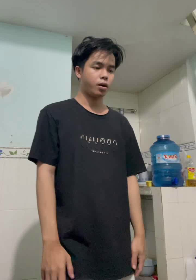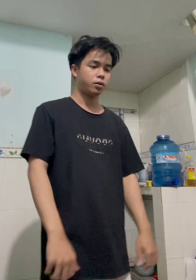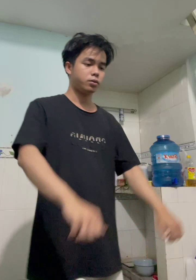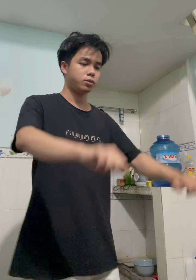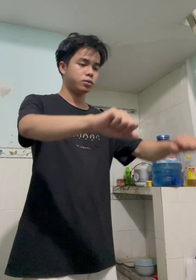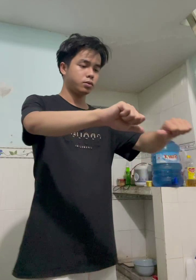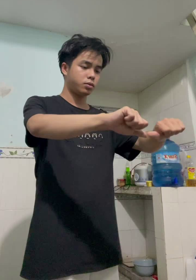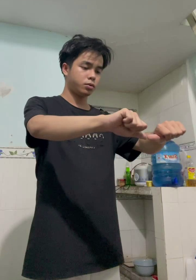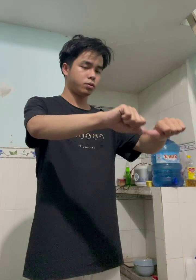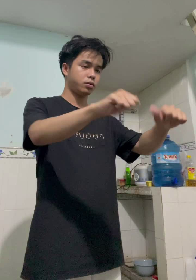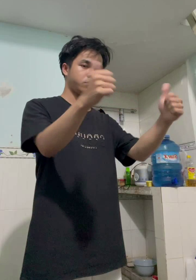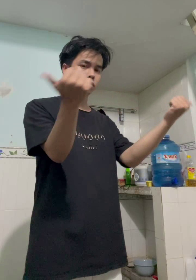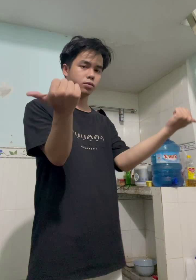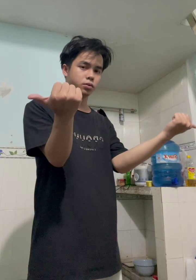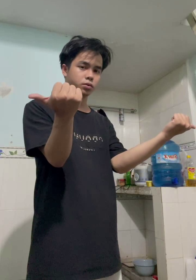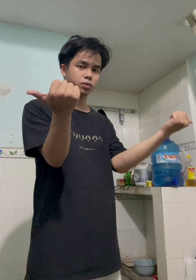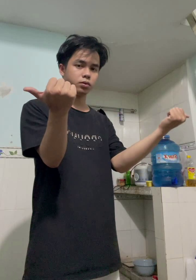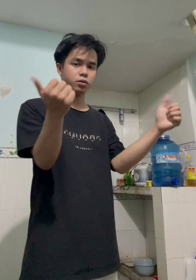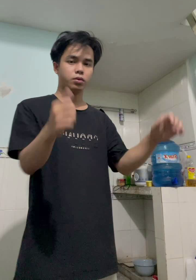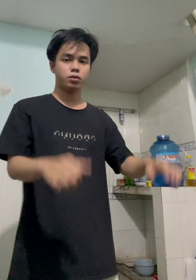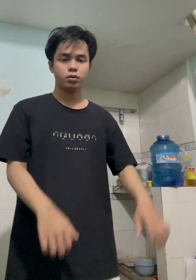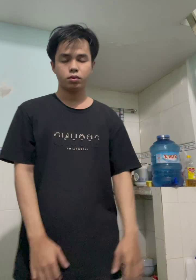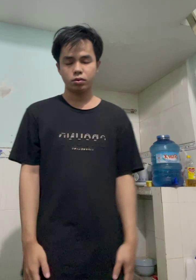o dau